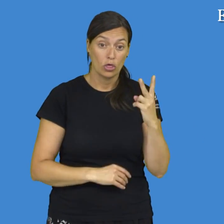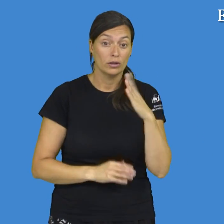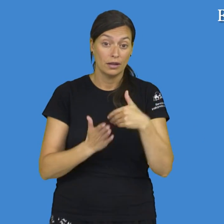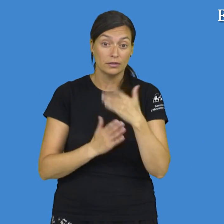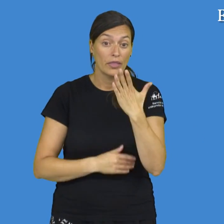hasta